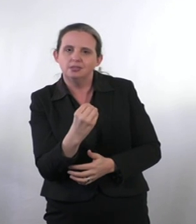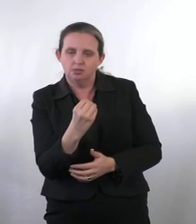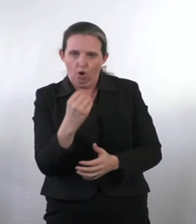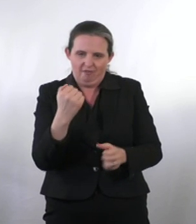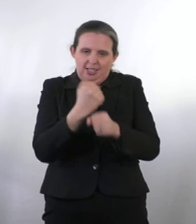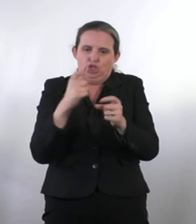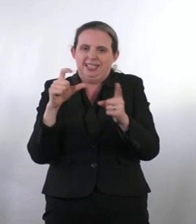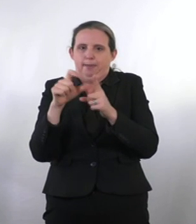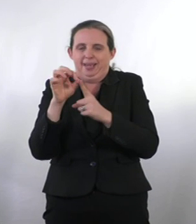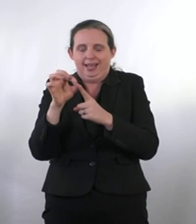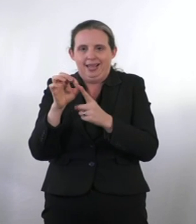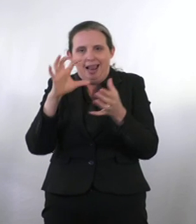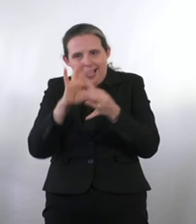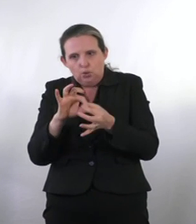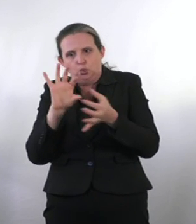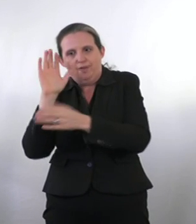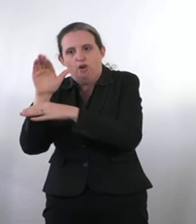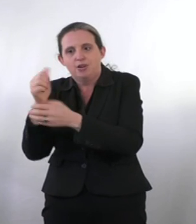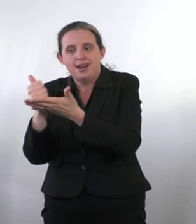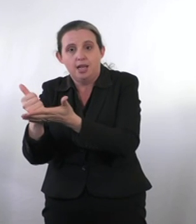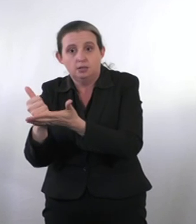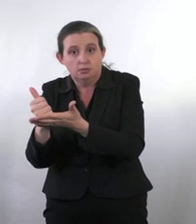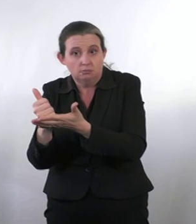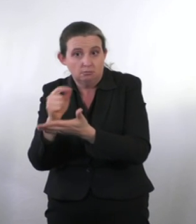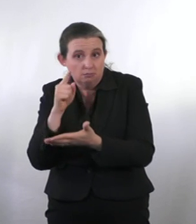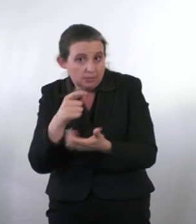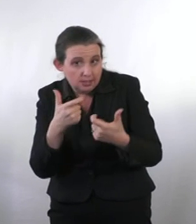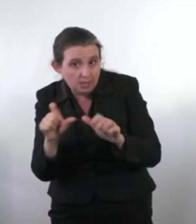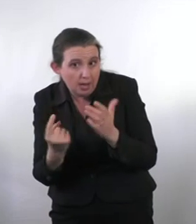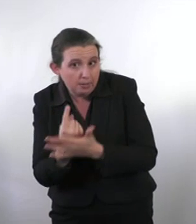Does the Prime Minister agree with that senior Government Minister?